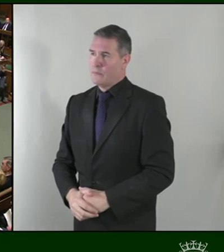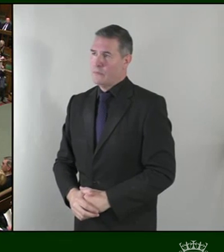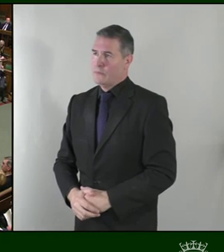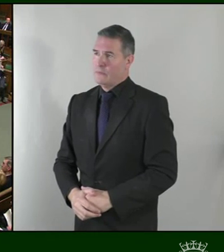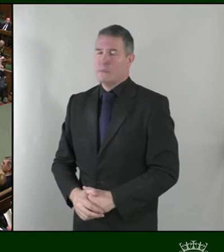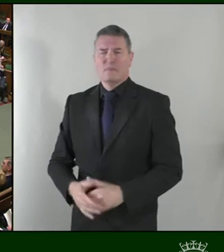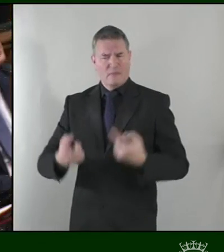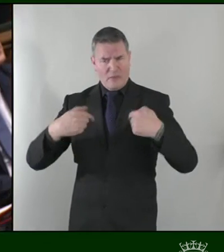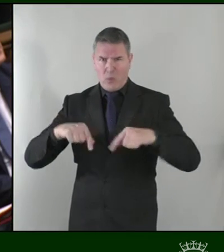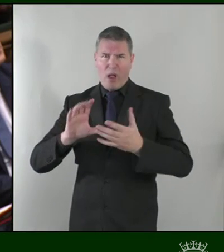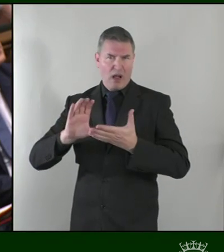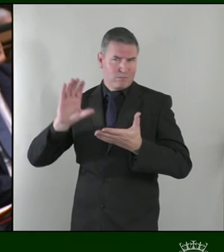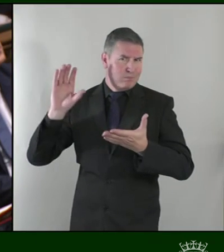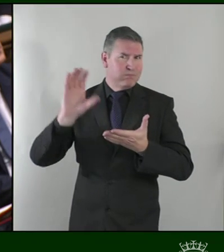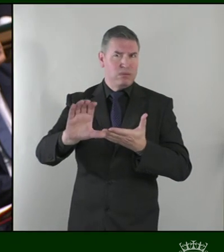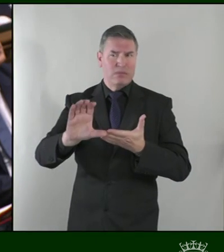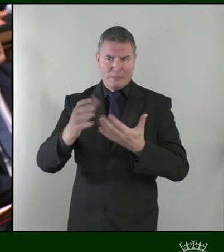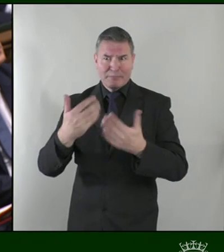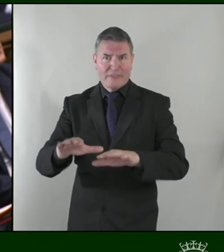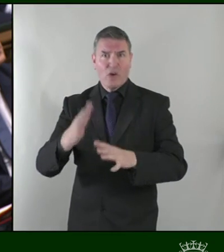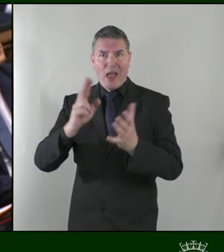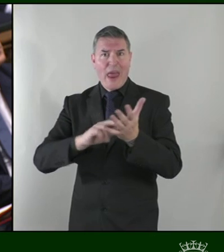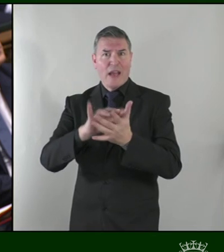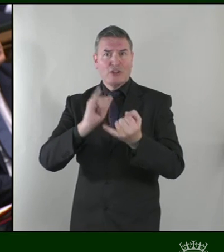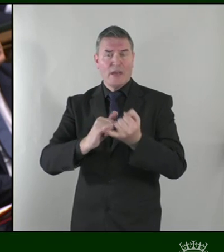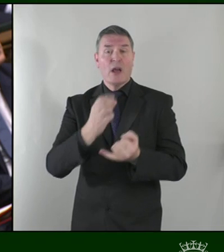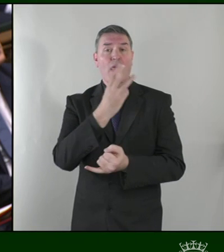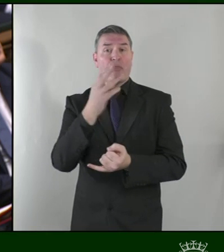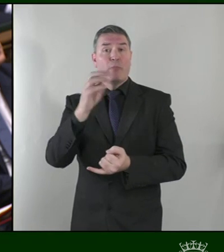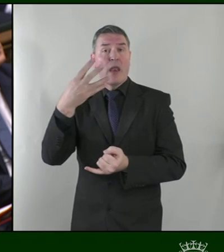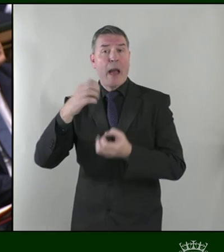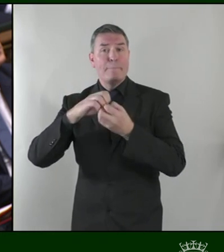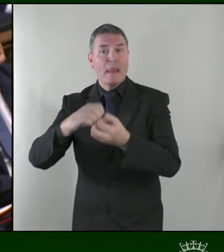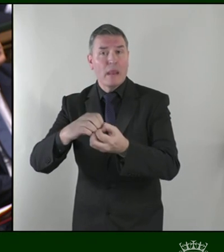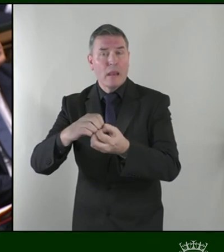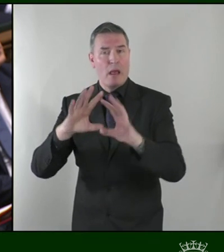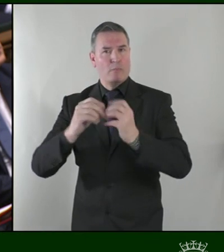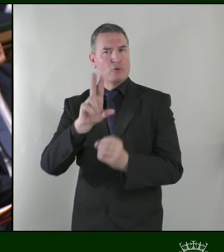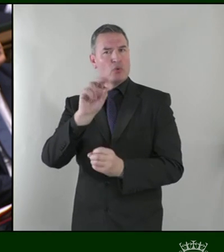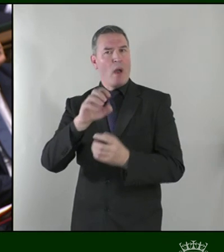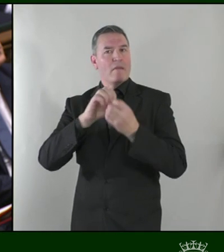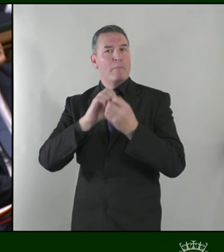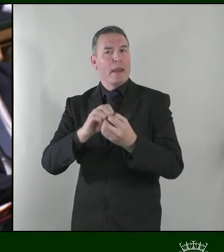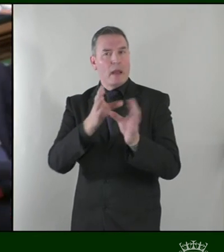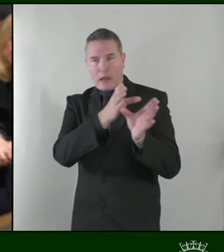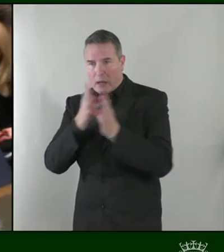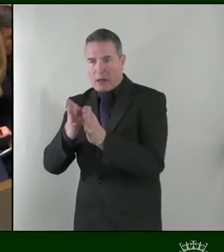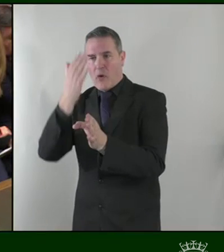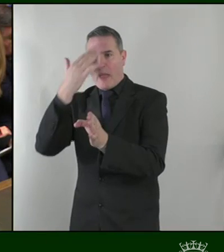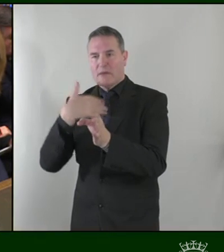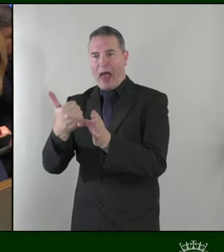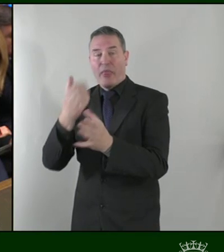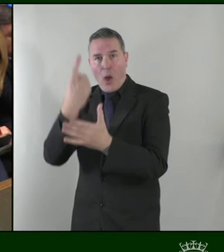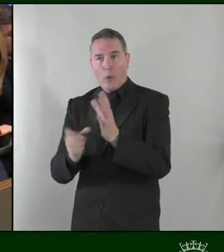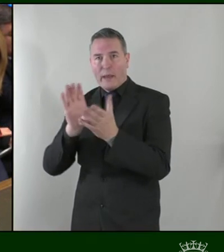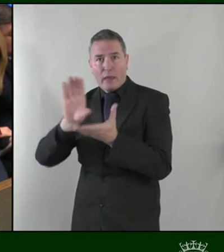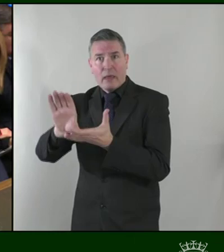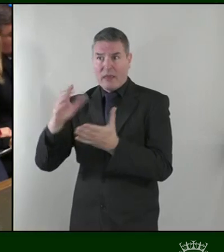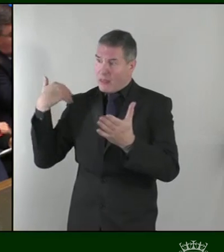We are putting record investment in the NHS—£33.9 billion—and a total of £12 billion is now going into mental healthcare.